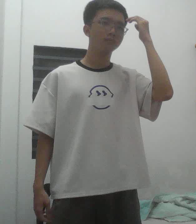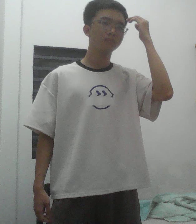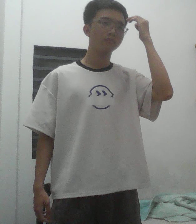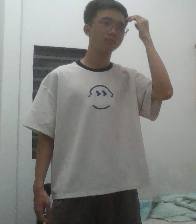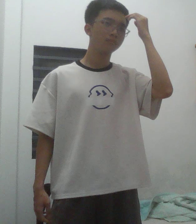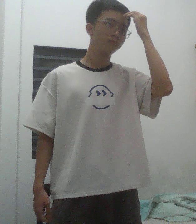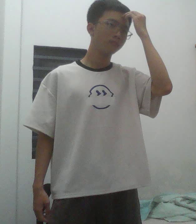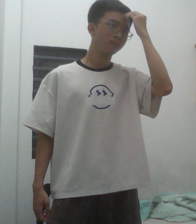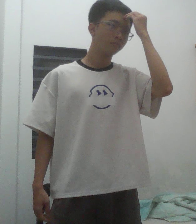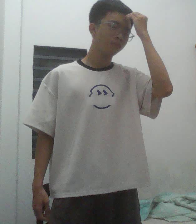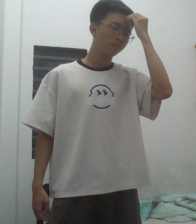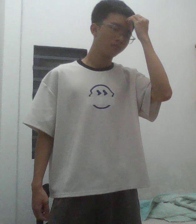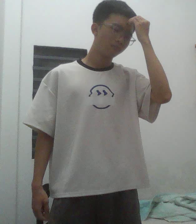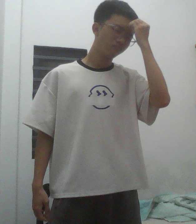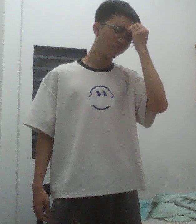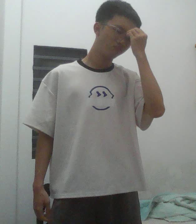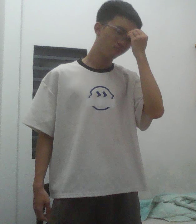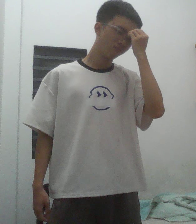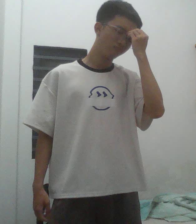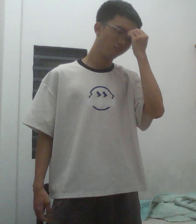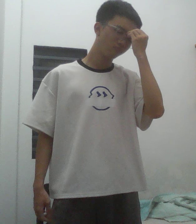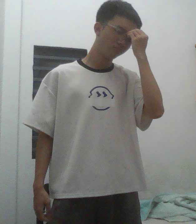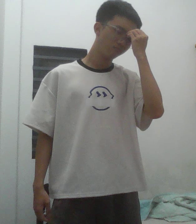benh